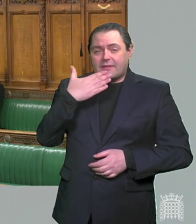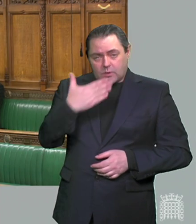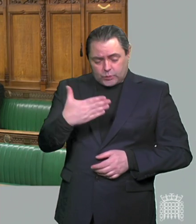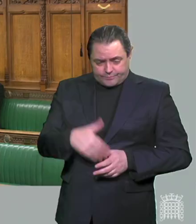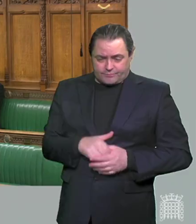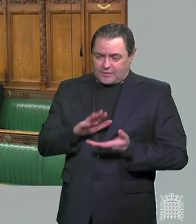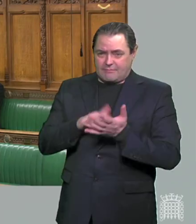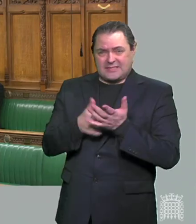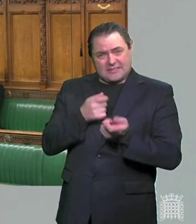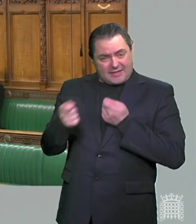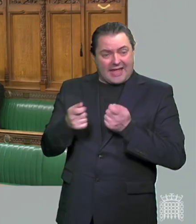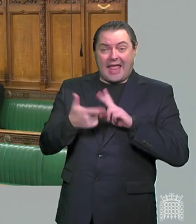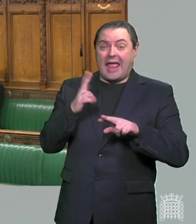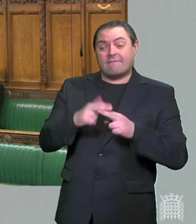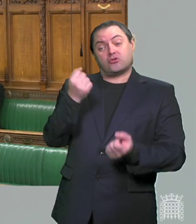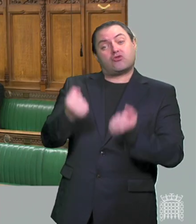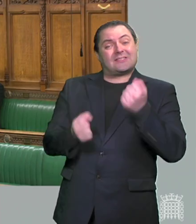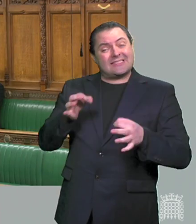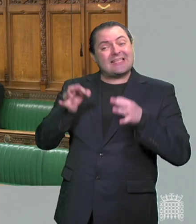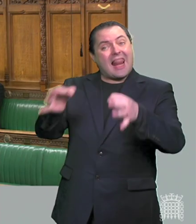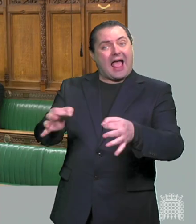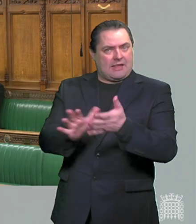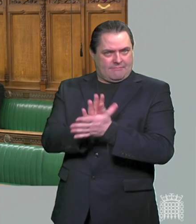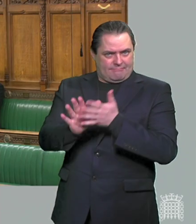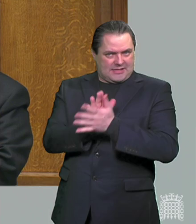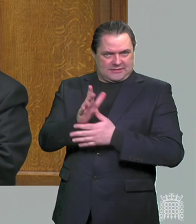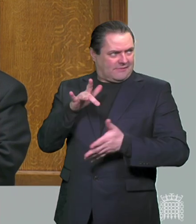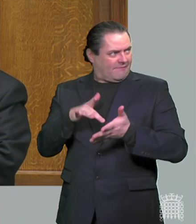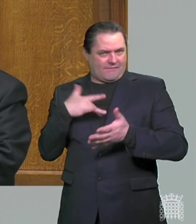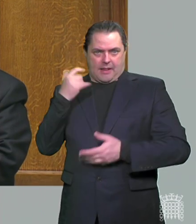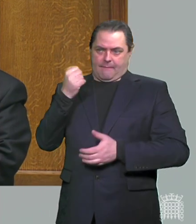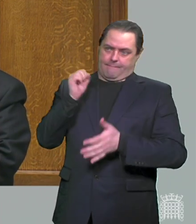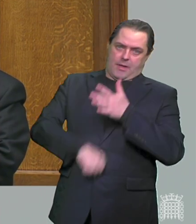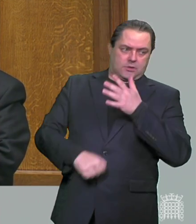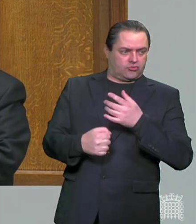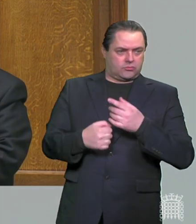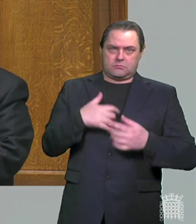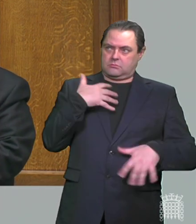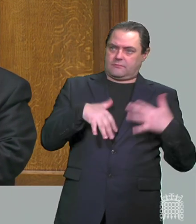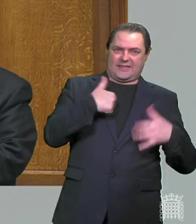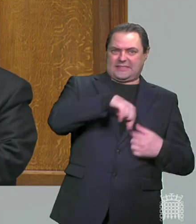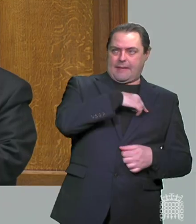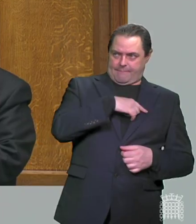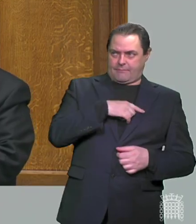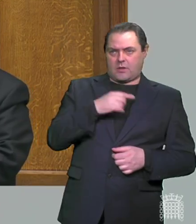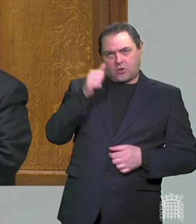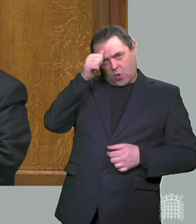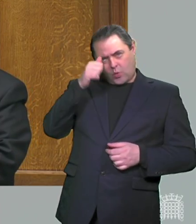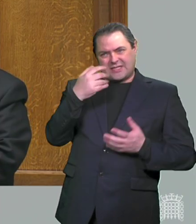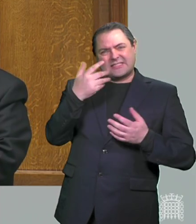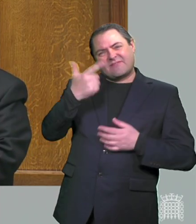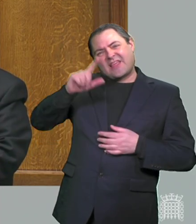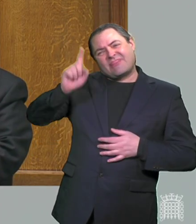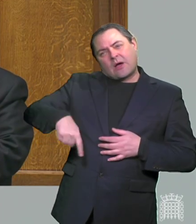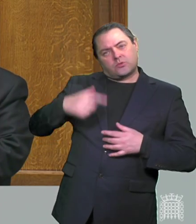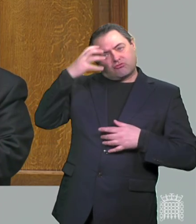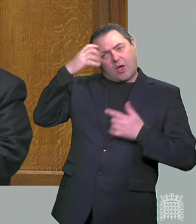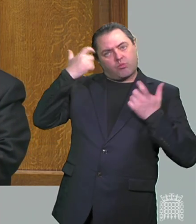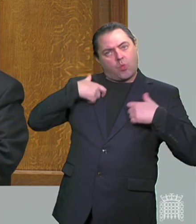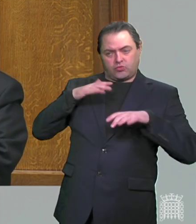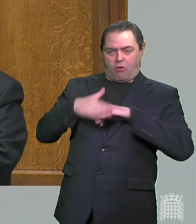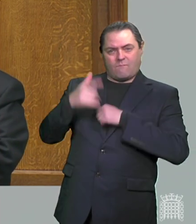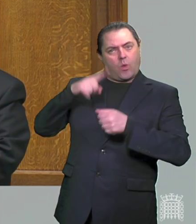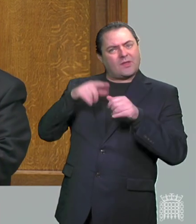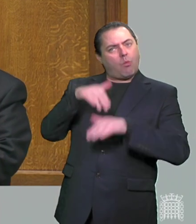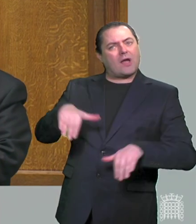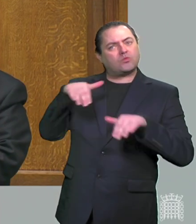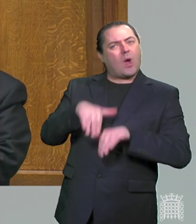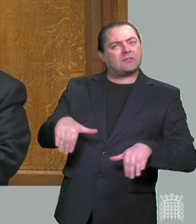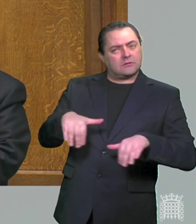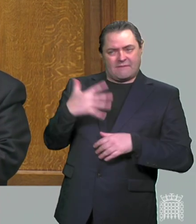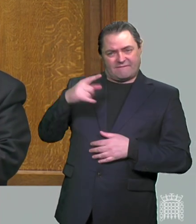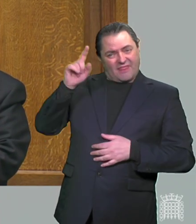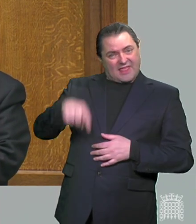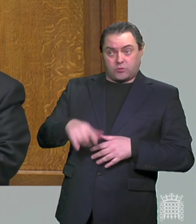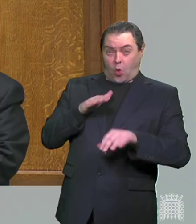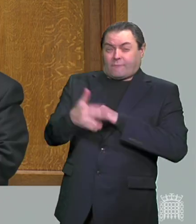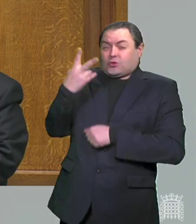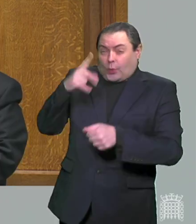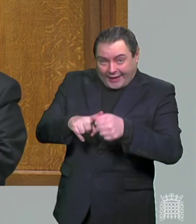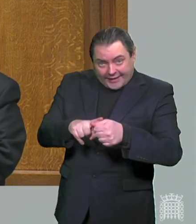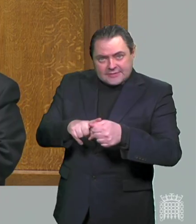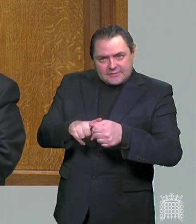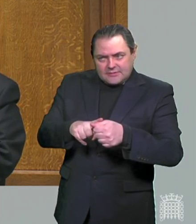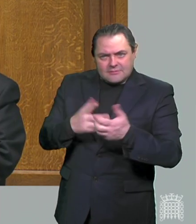Justice delayed is justice denied, but as of September 2022 more than 17,300 Crown court cases had been outstanding for a year or more, and nearly 5,000 had been outstanding for more than two years.